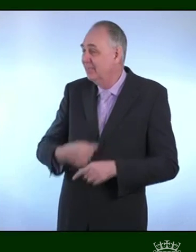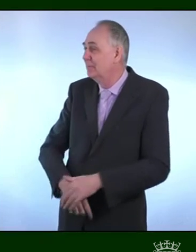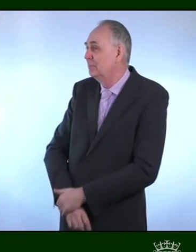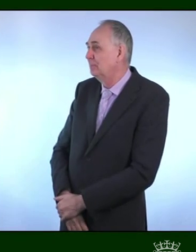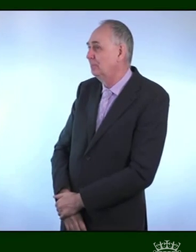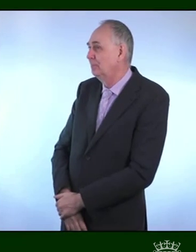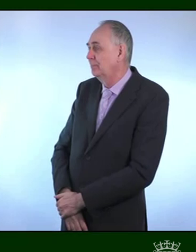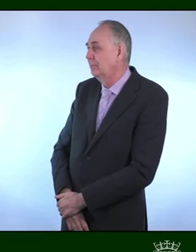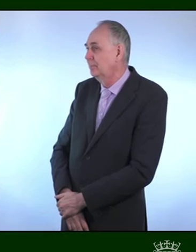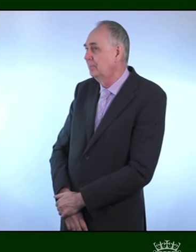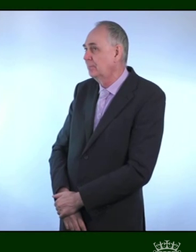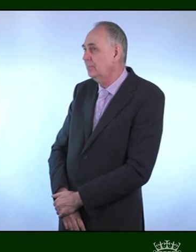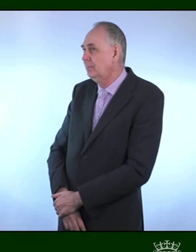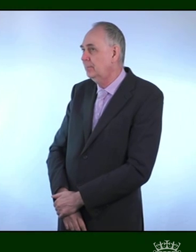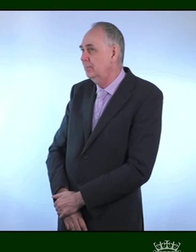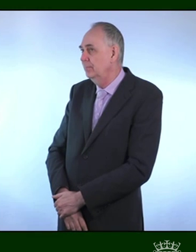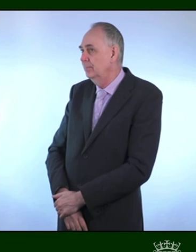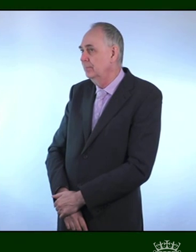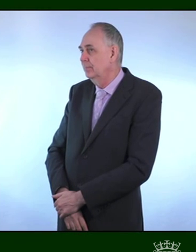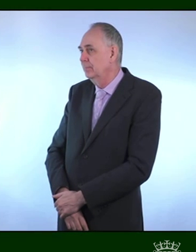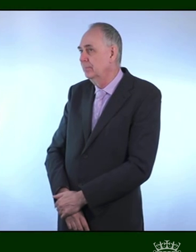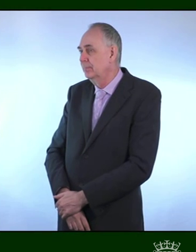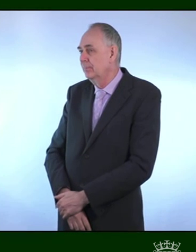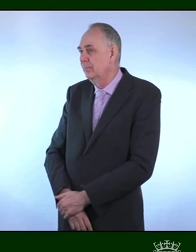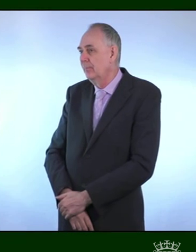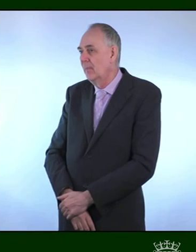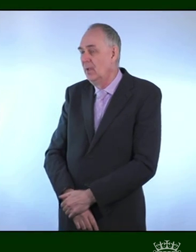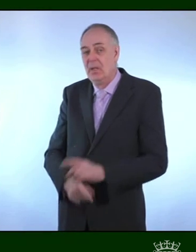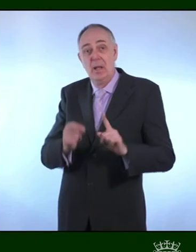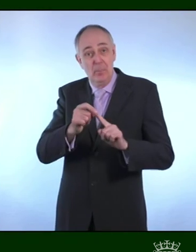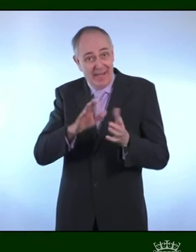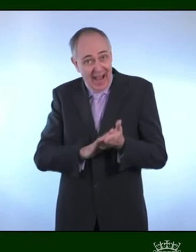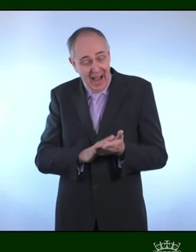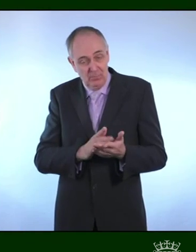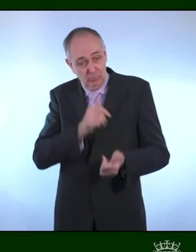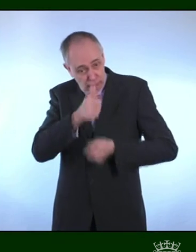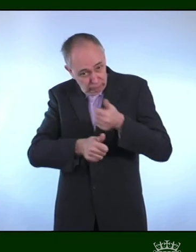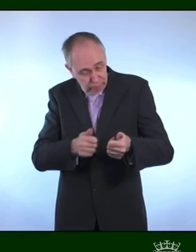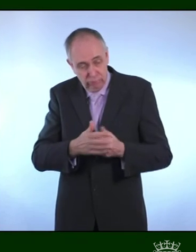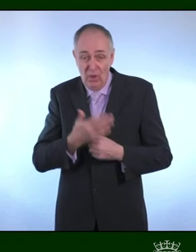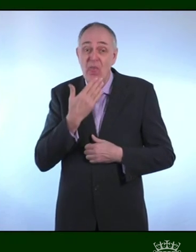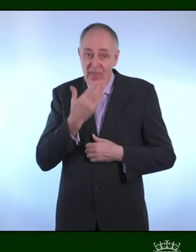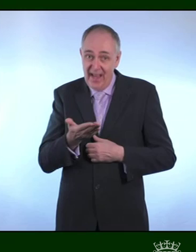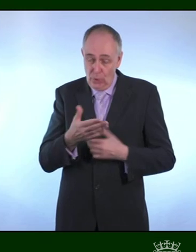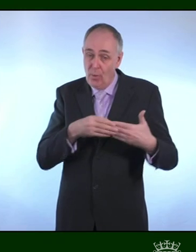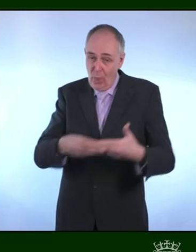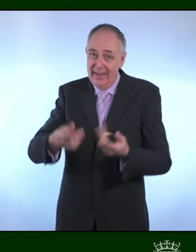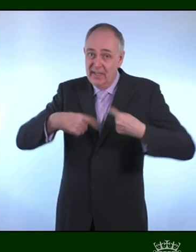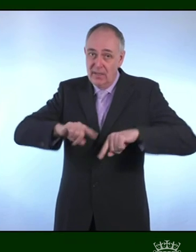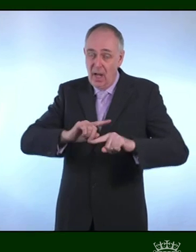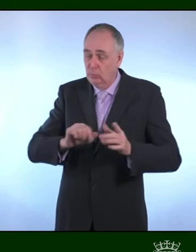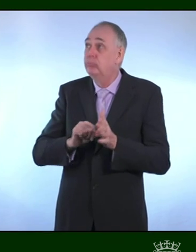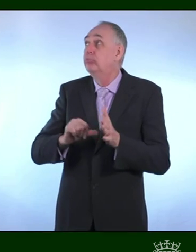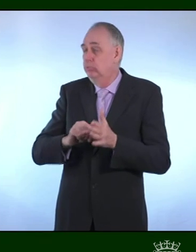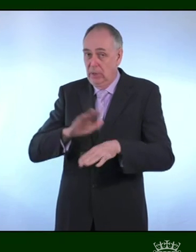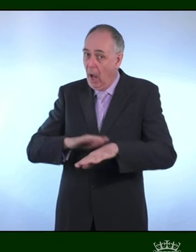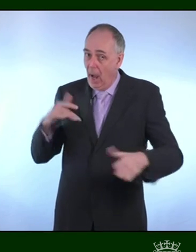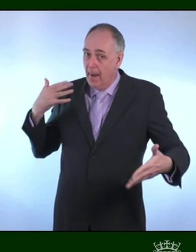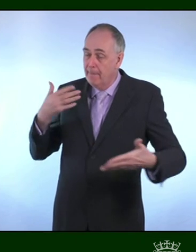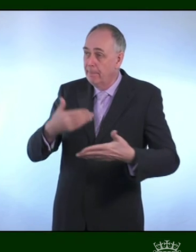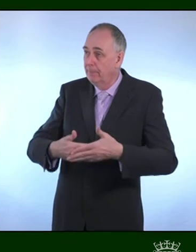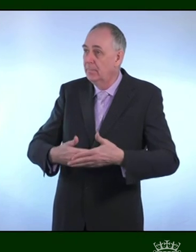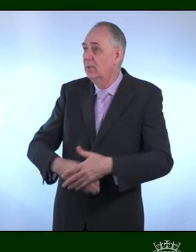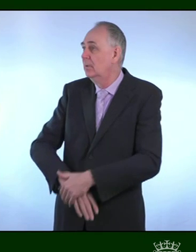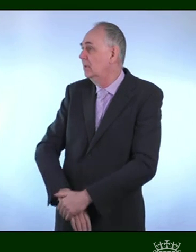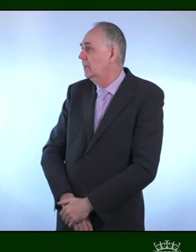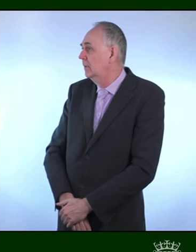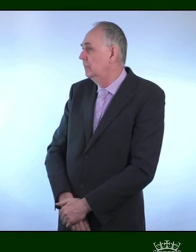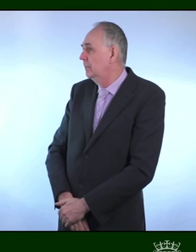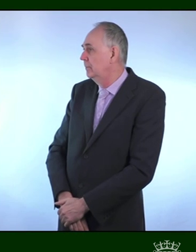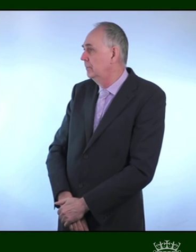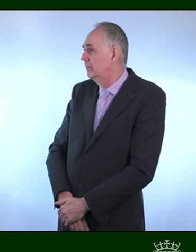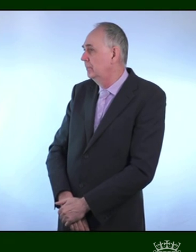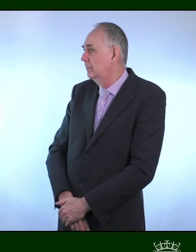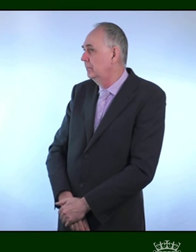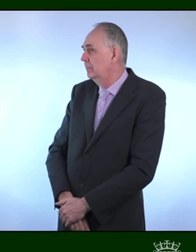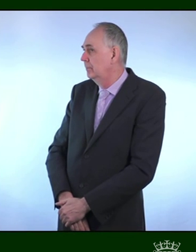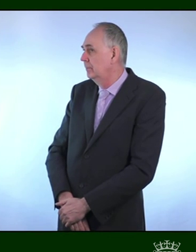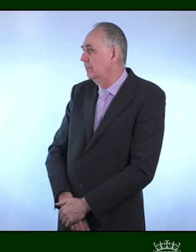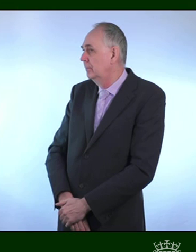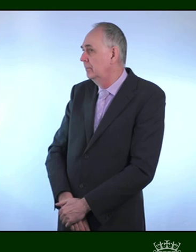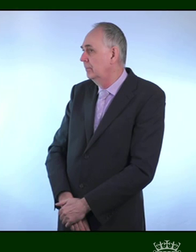May I join colleagues from across the House in congratulating and thanking the Prime Minister for his strong leadership at this time, which has provided great reassurance to my constituents in Blackpool South?